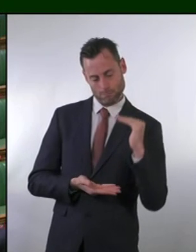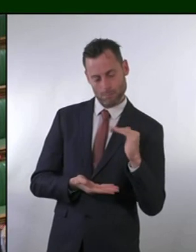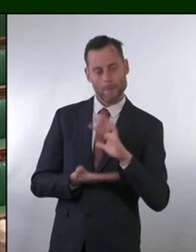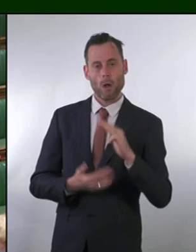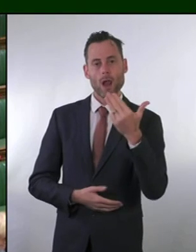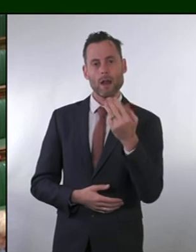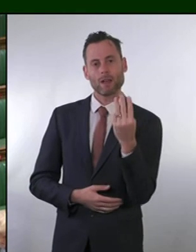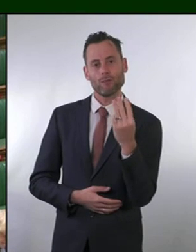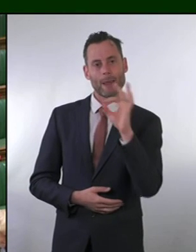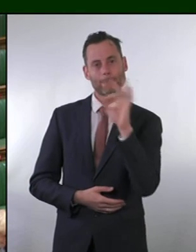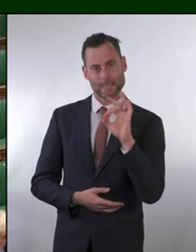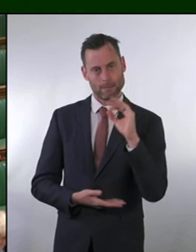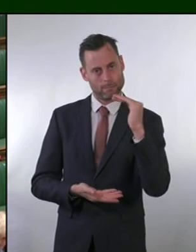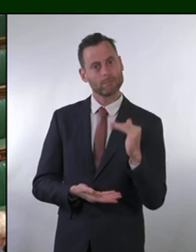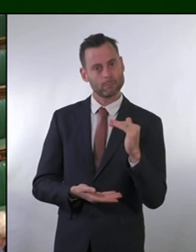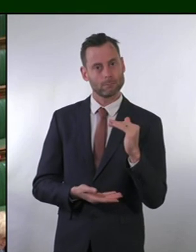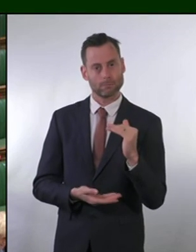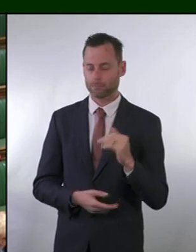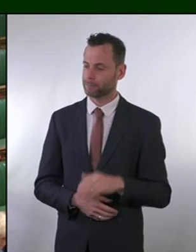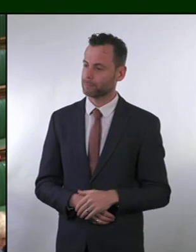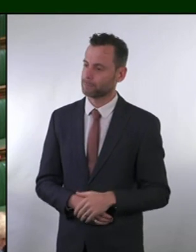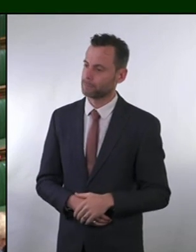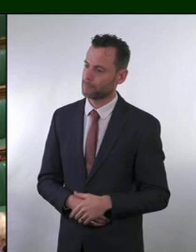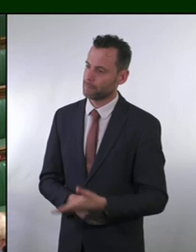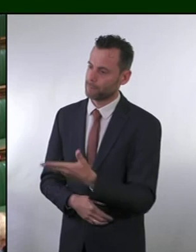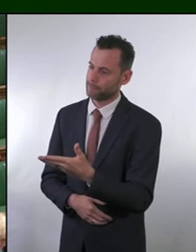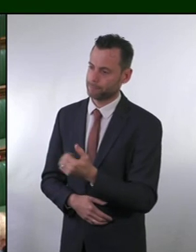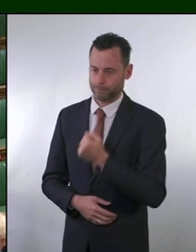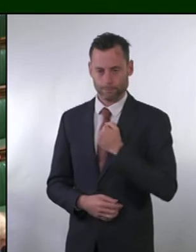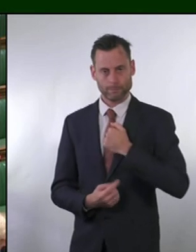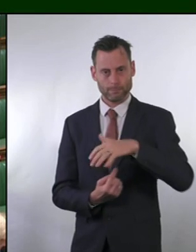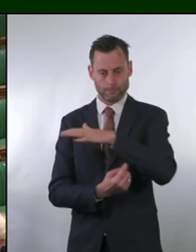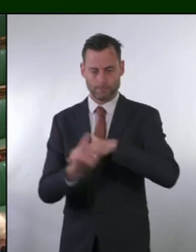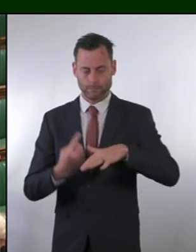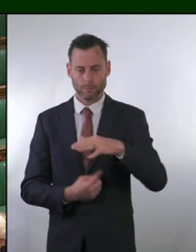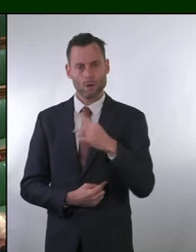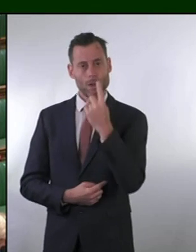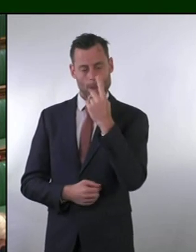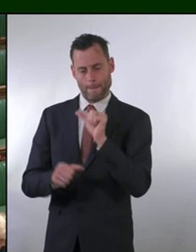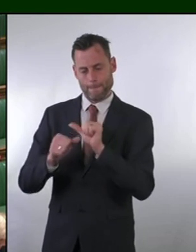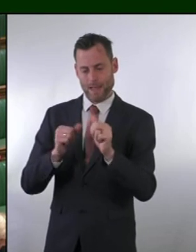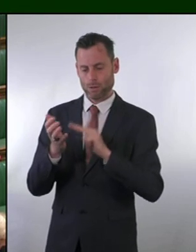VirginiaCrosbie My constituency has the best nuclear site in the UK.